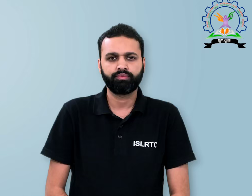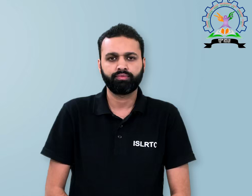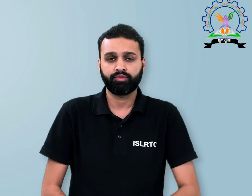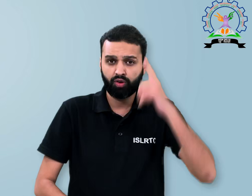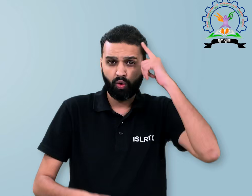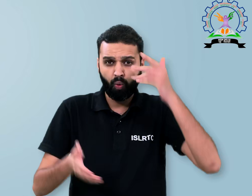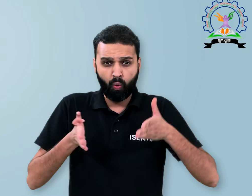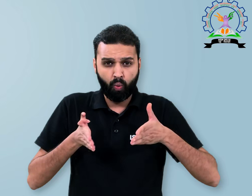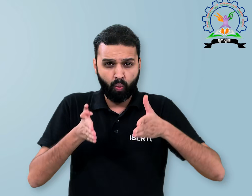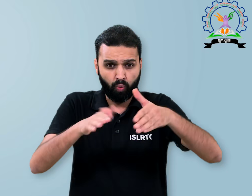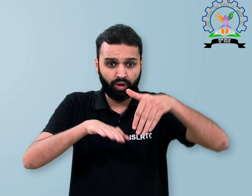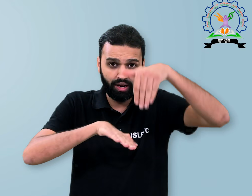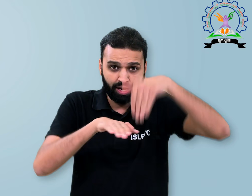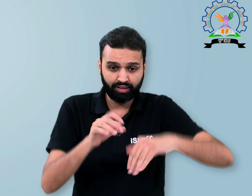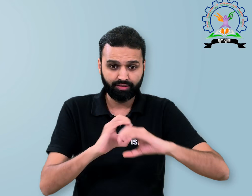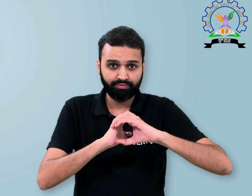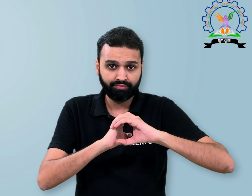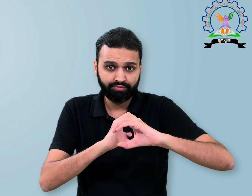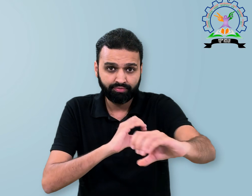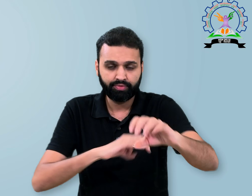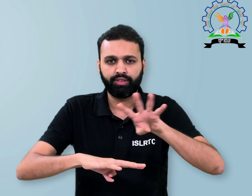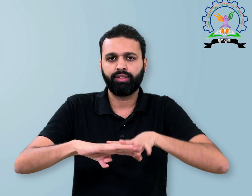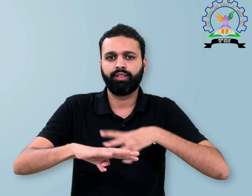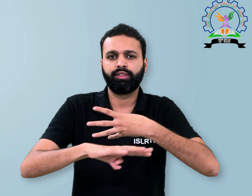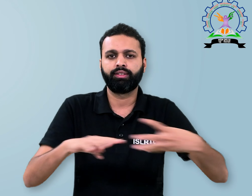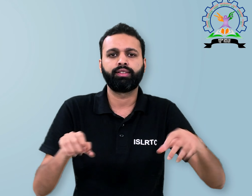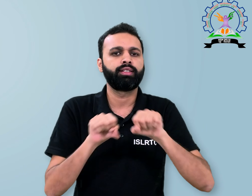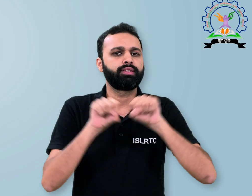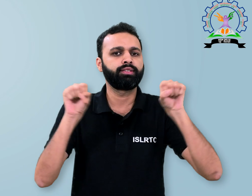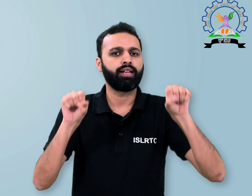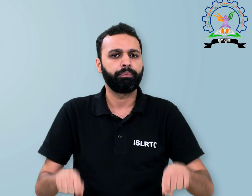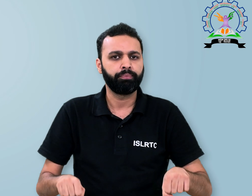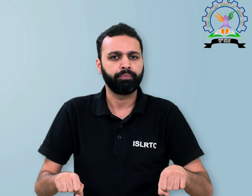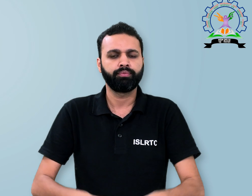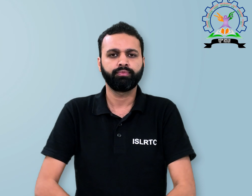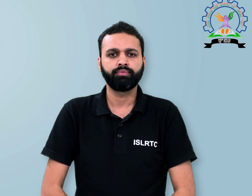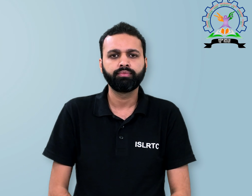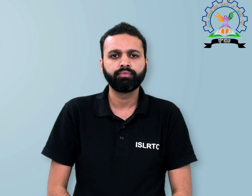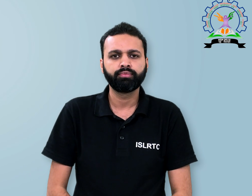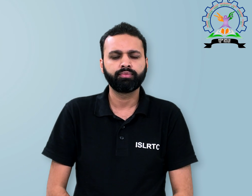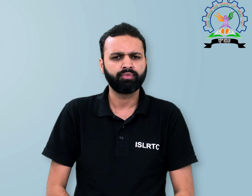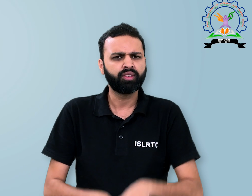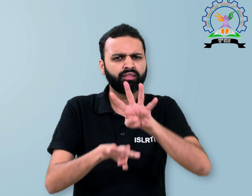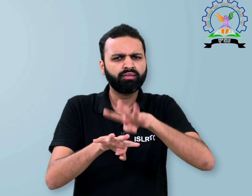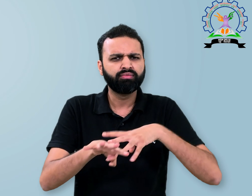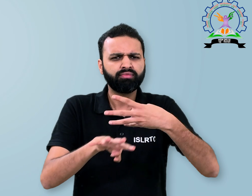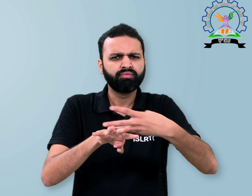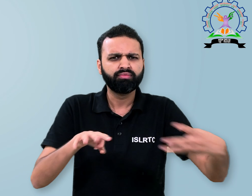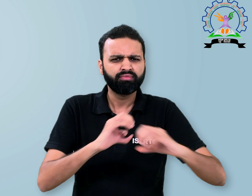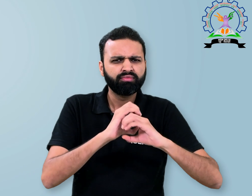Sewerage